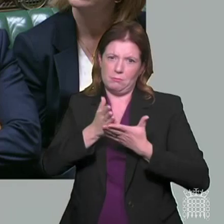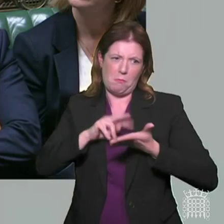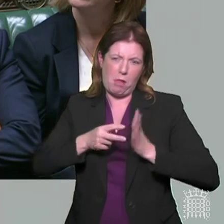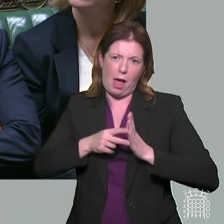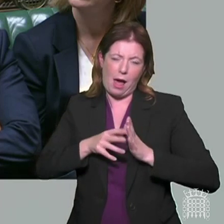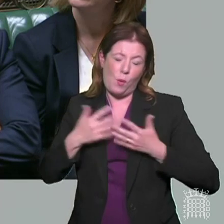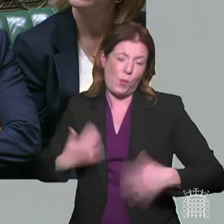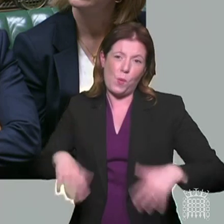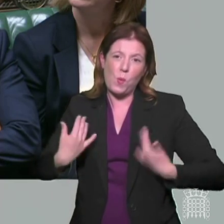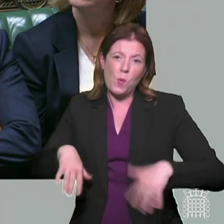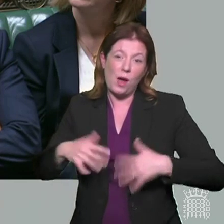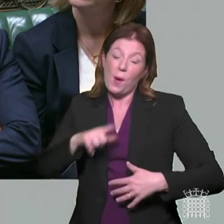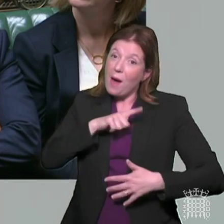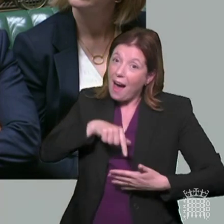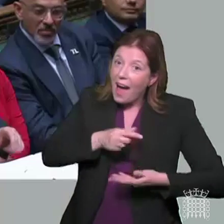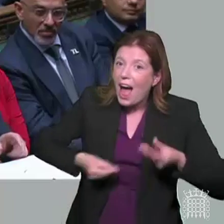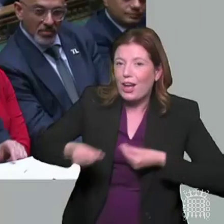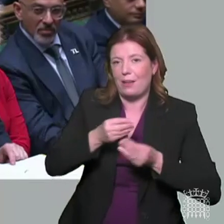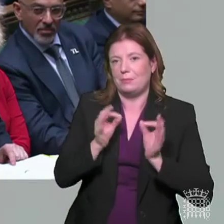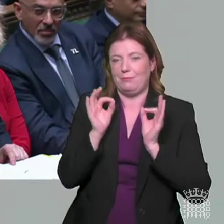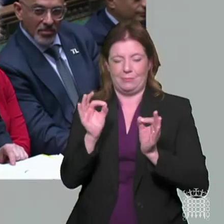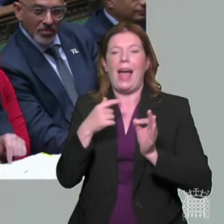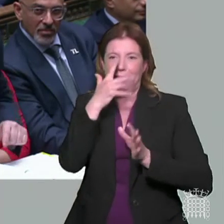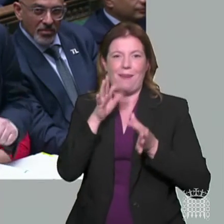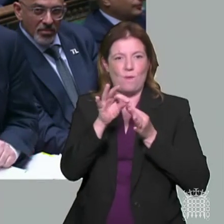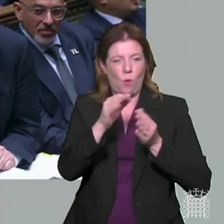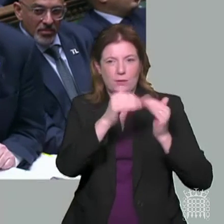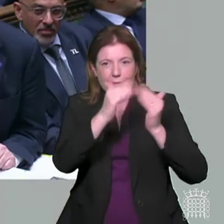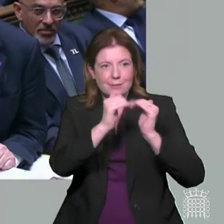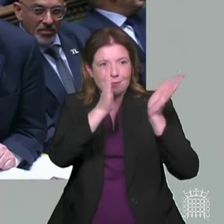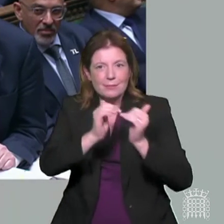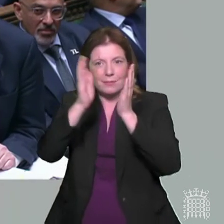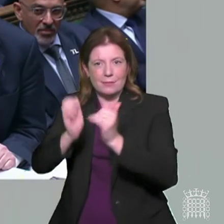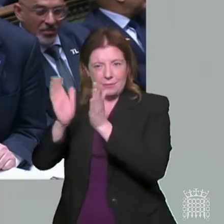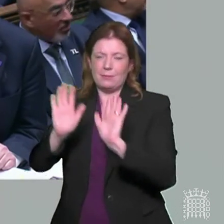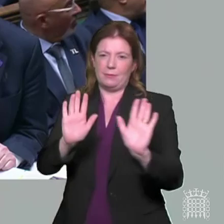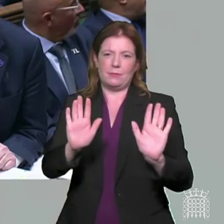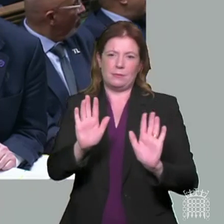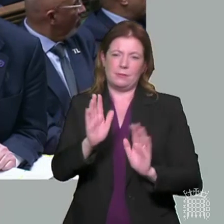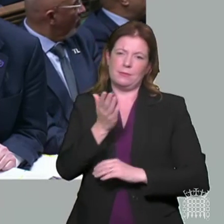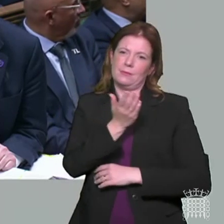That is only possible because we have a strong economy.